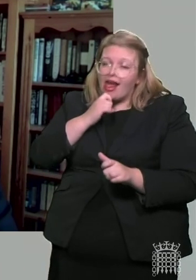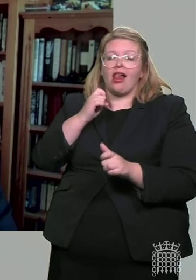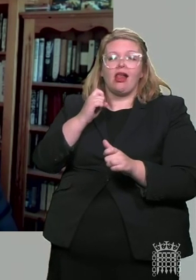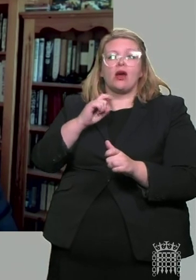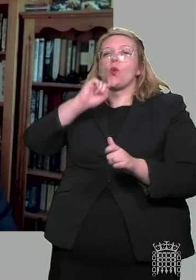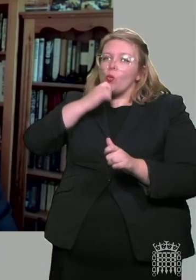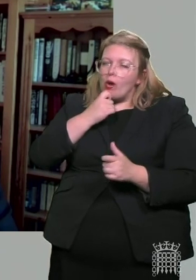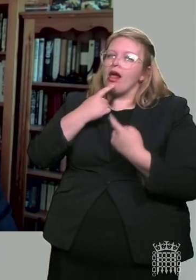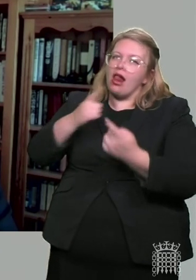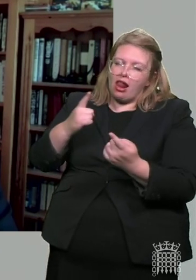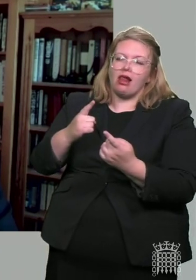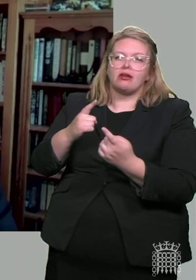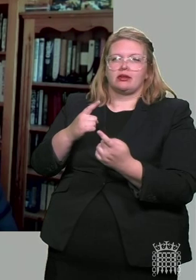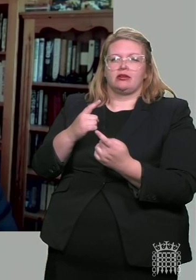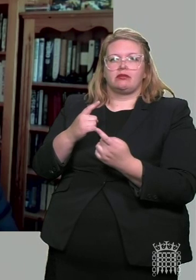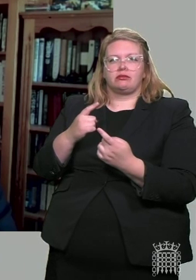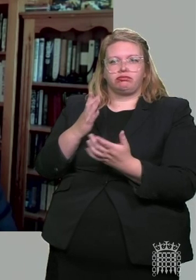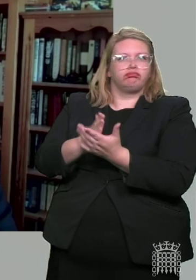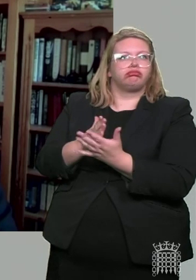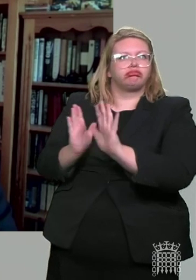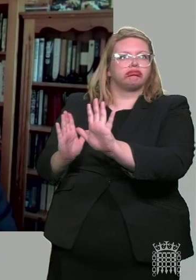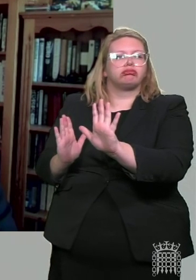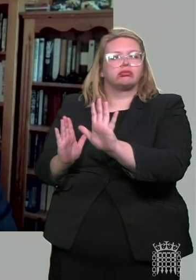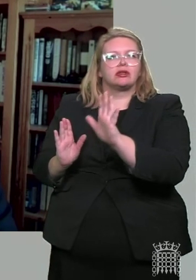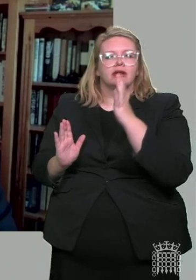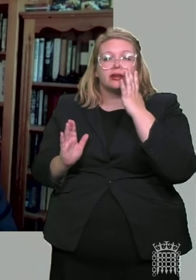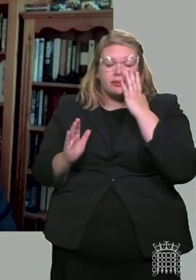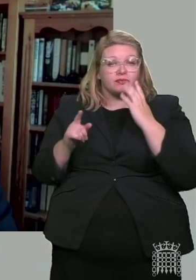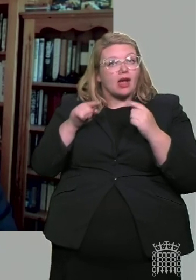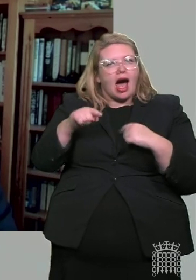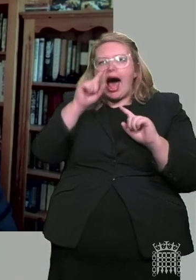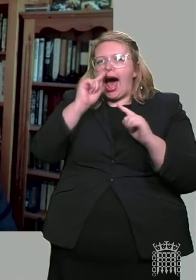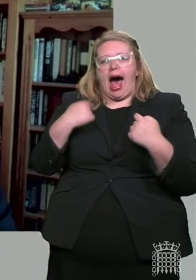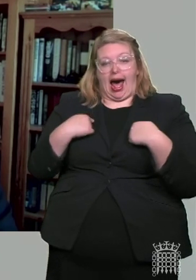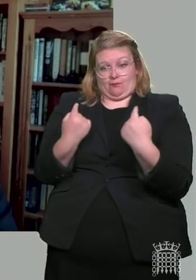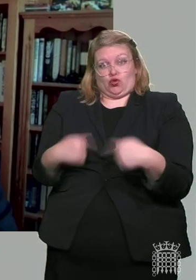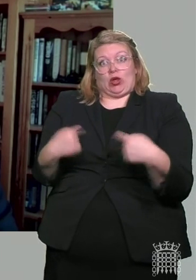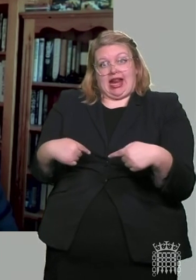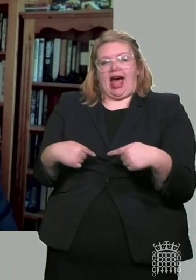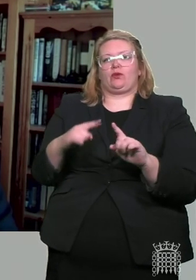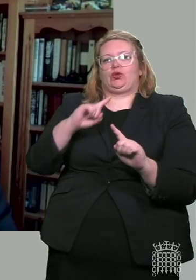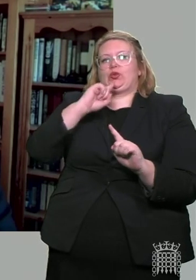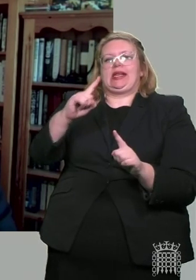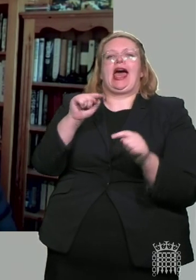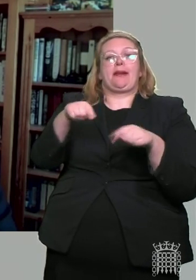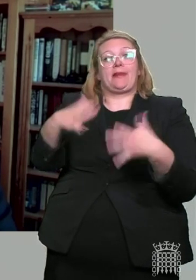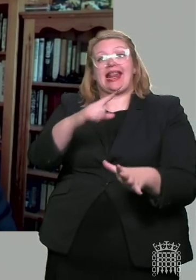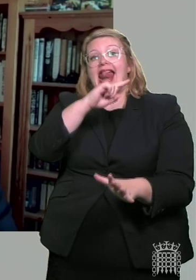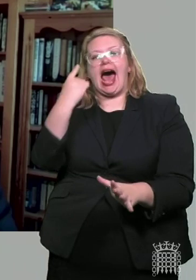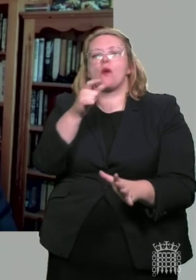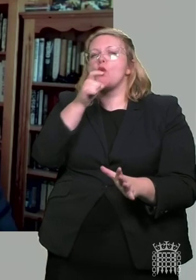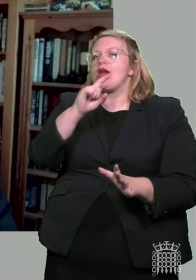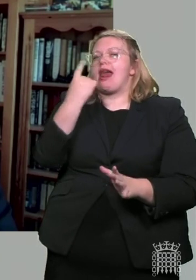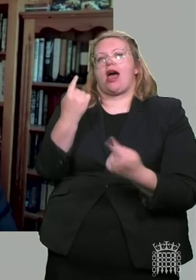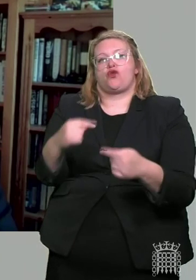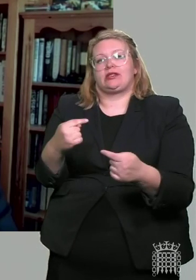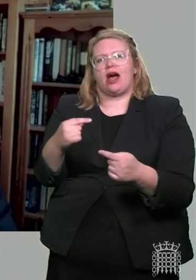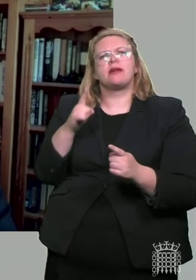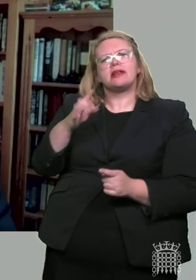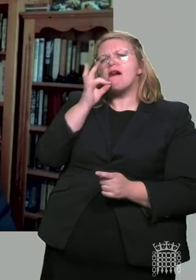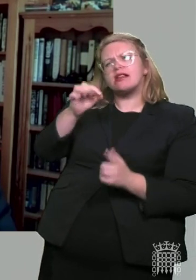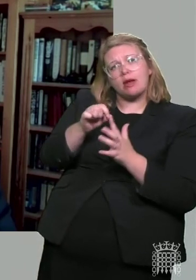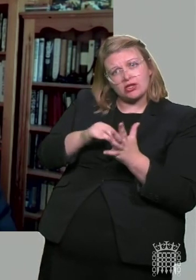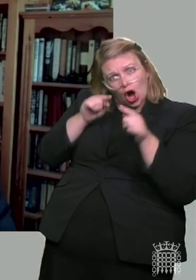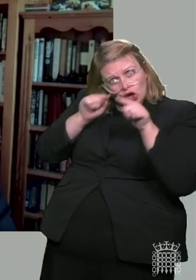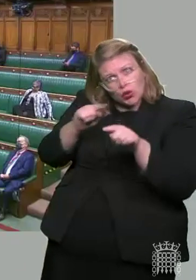Parliamentary rules stop me saying that the Prime Minister has repeatedly lied to the public over the last week, but may I ask the question: are you a liar, Prime Minister?